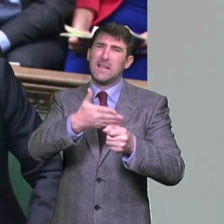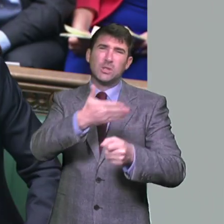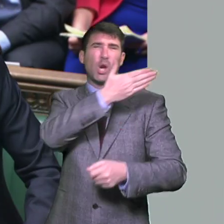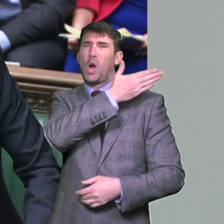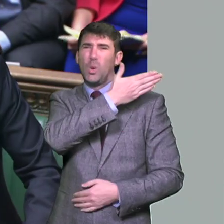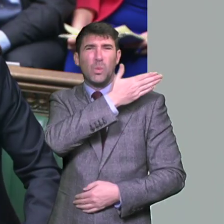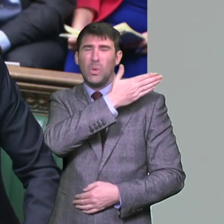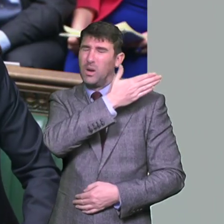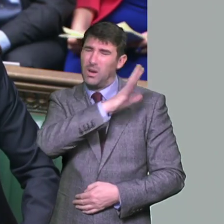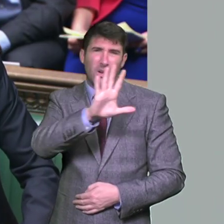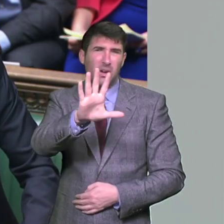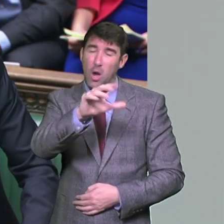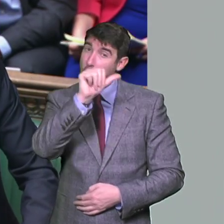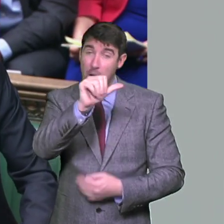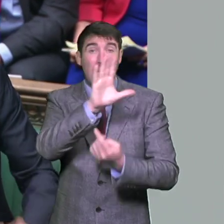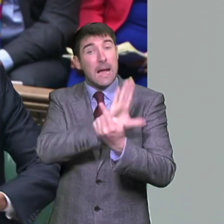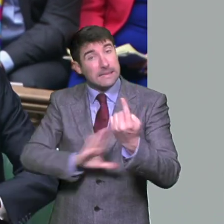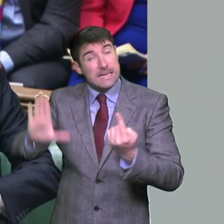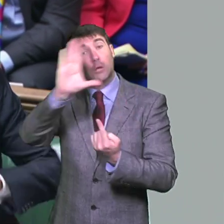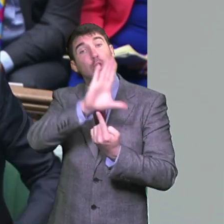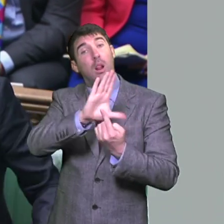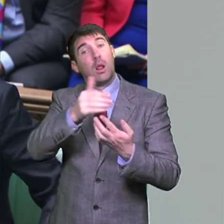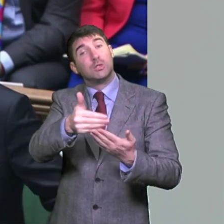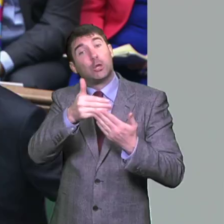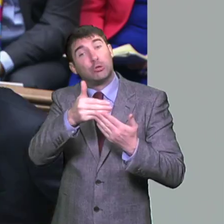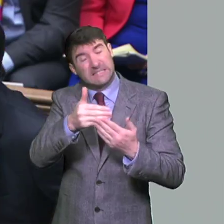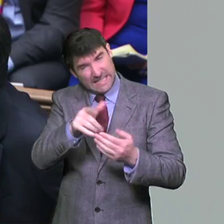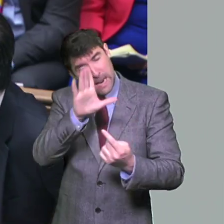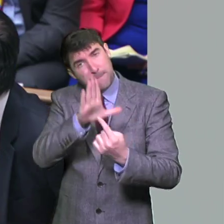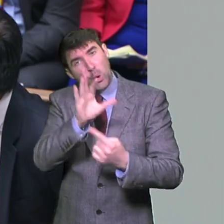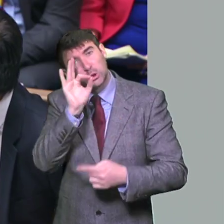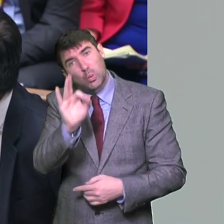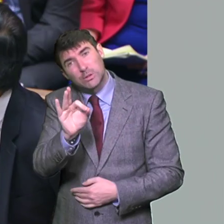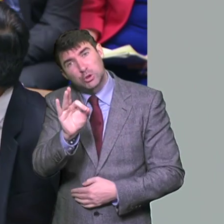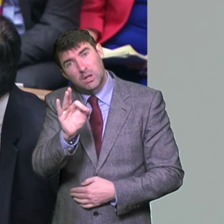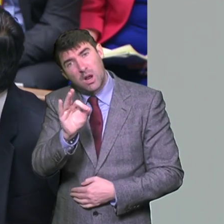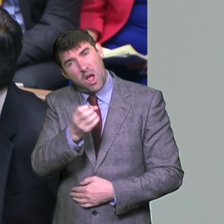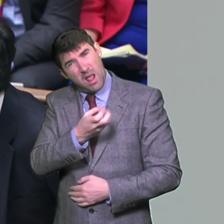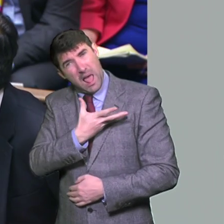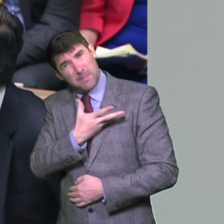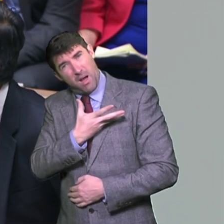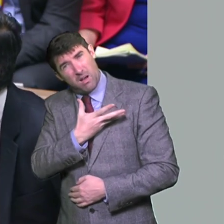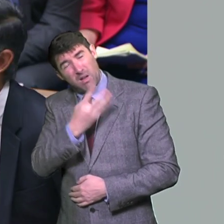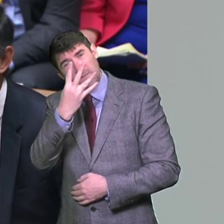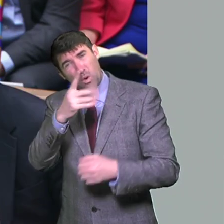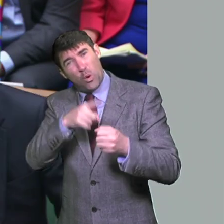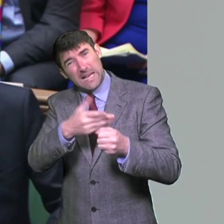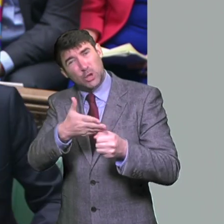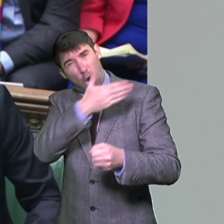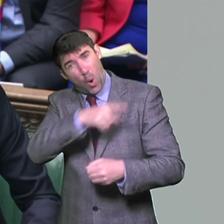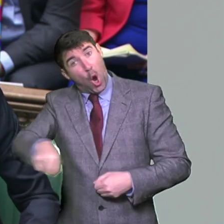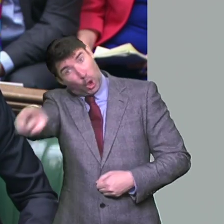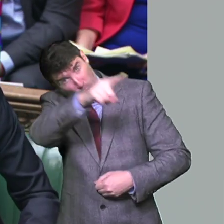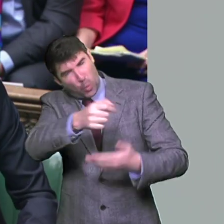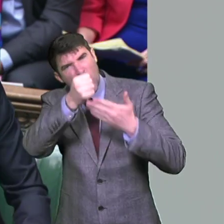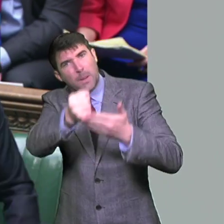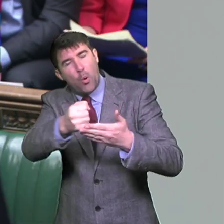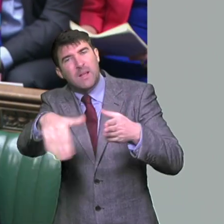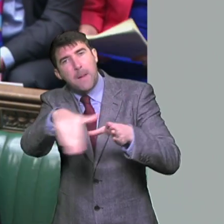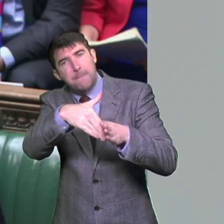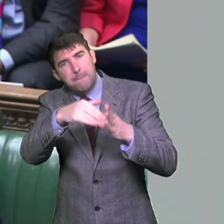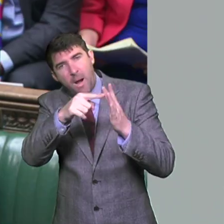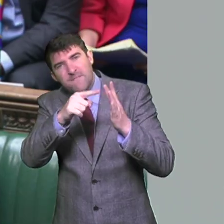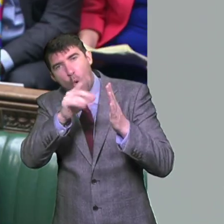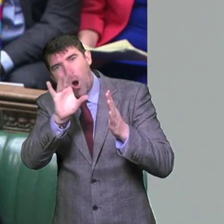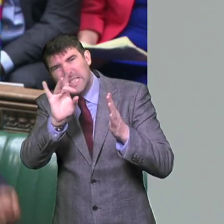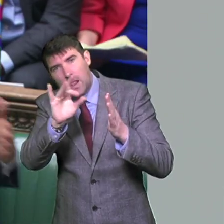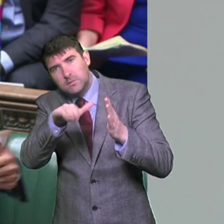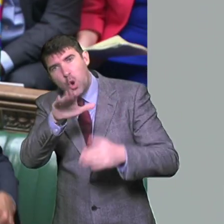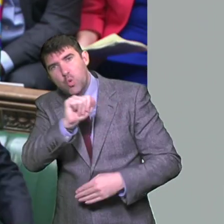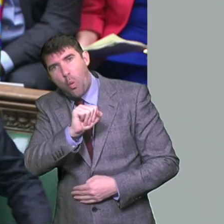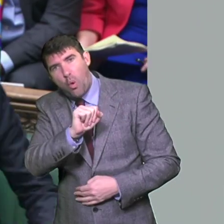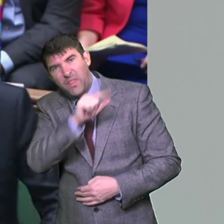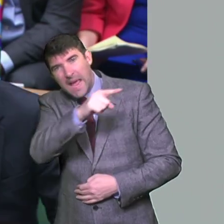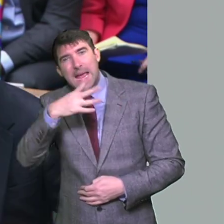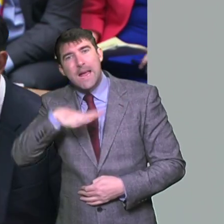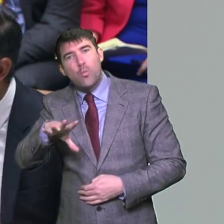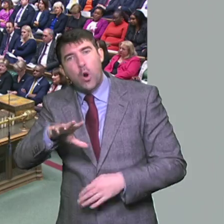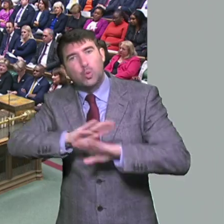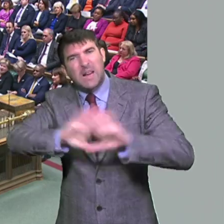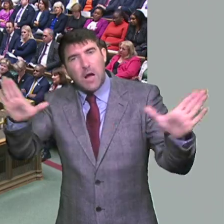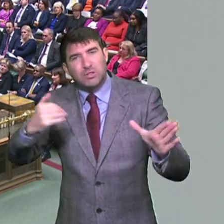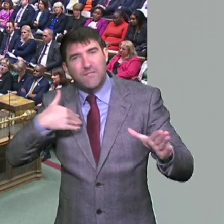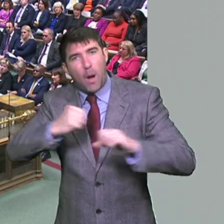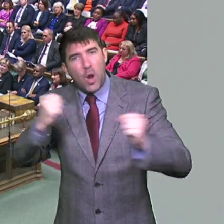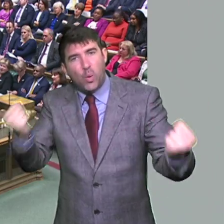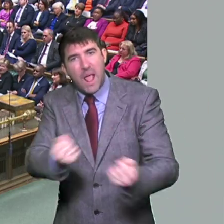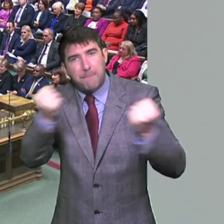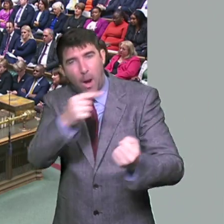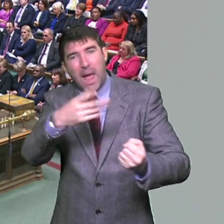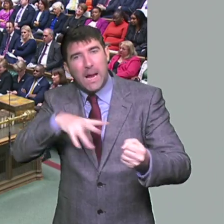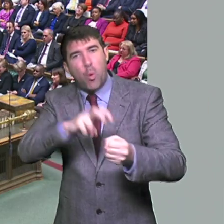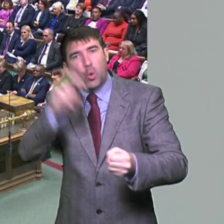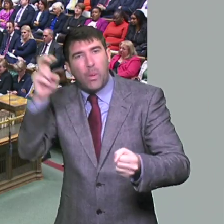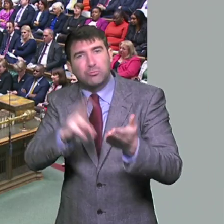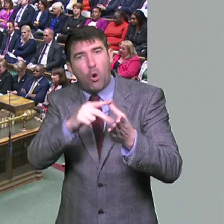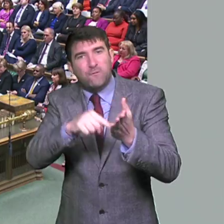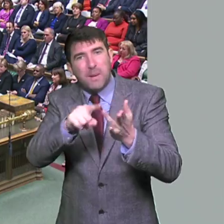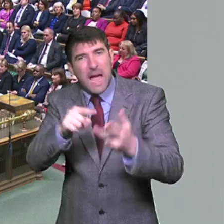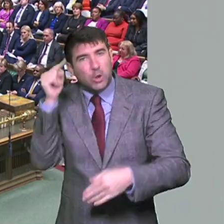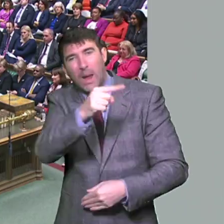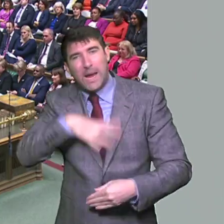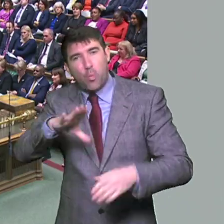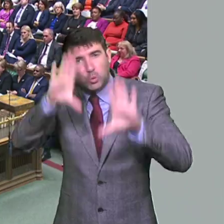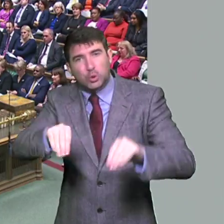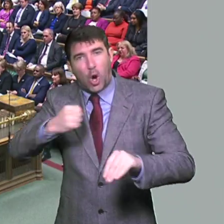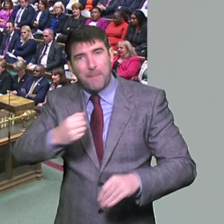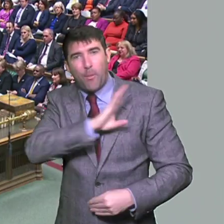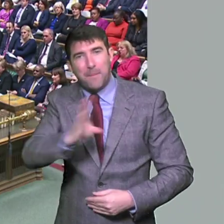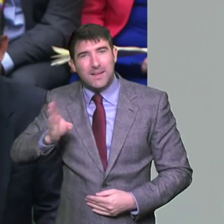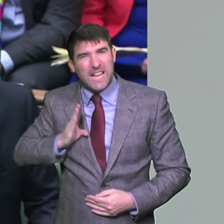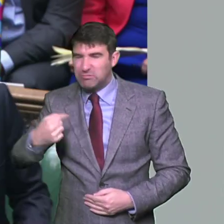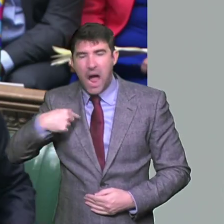He is right to raise the topic of national security, because four years ago Opposition Members were busy supporting the right honourable Member for Islington North, who wanted to abolish the nuclear deterrent, leave NATO and scrap our armed forces.